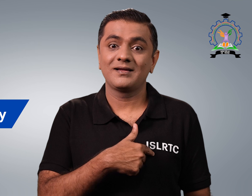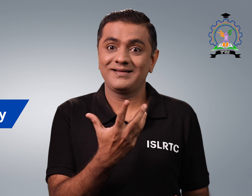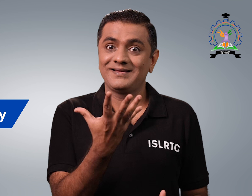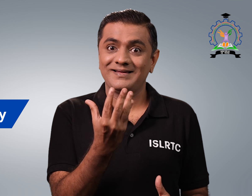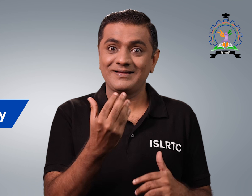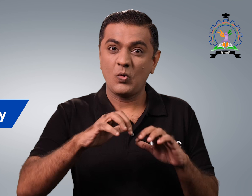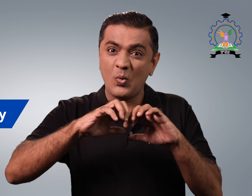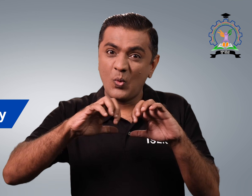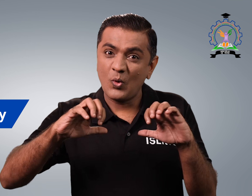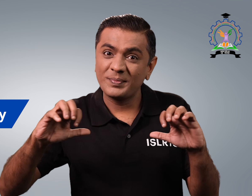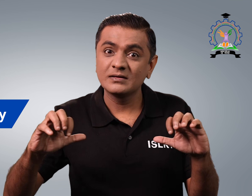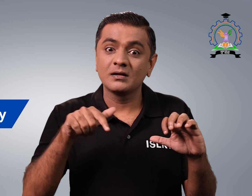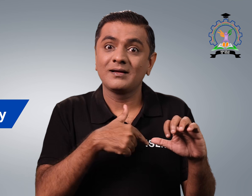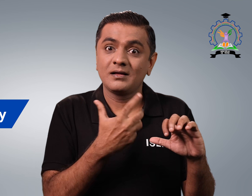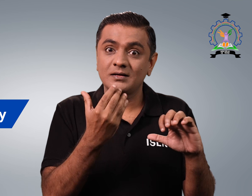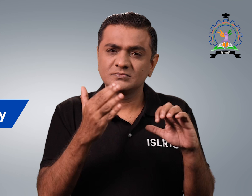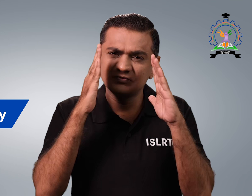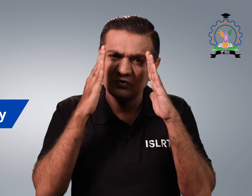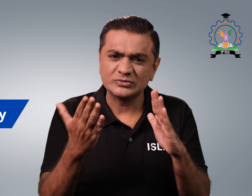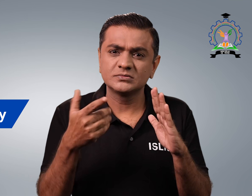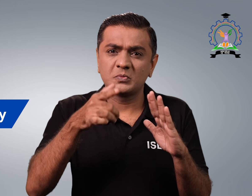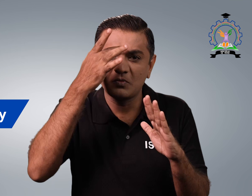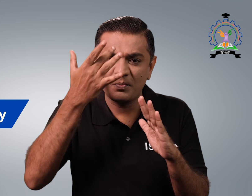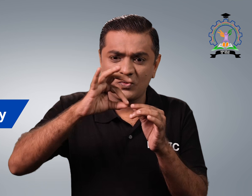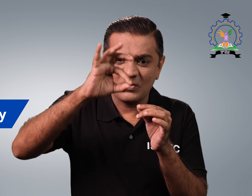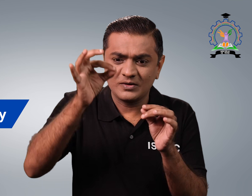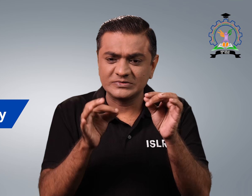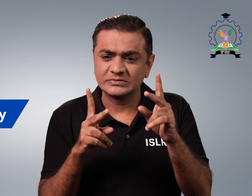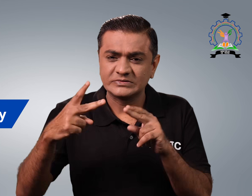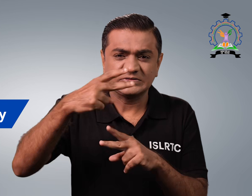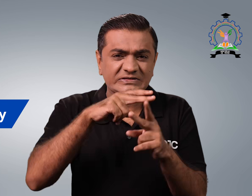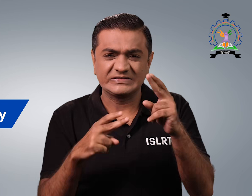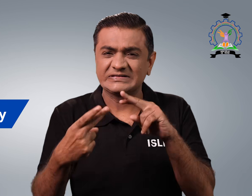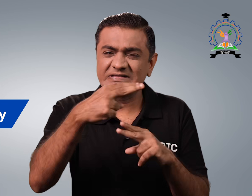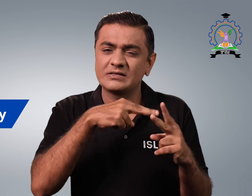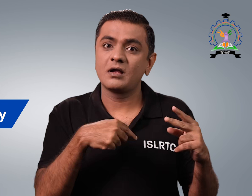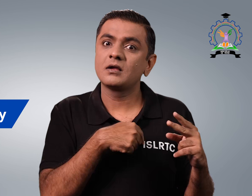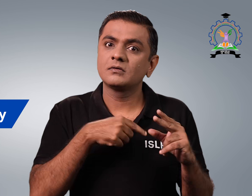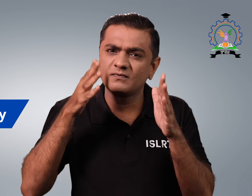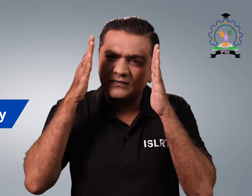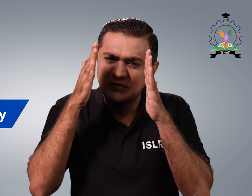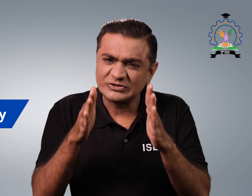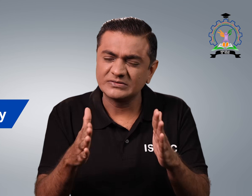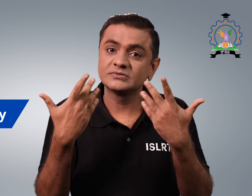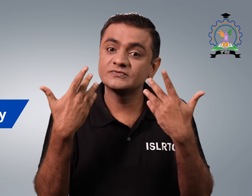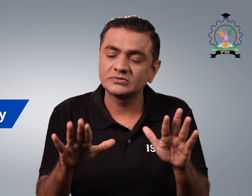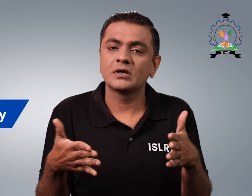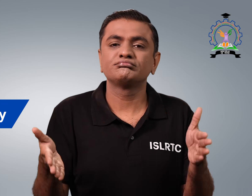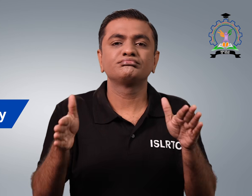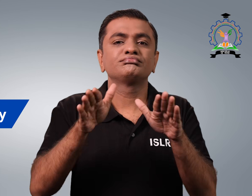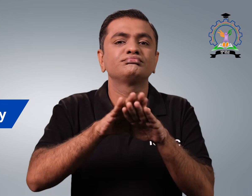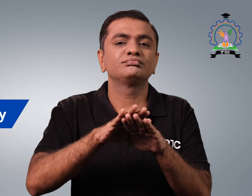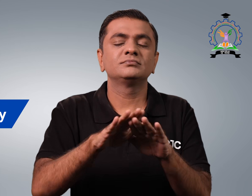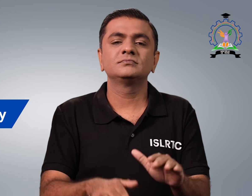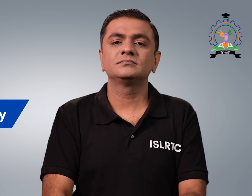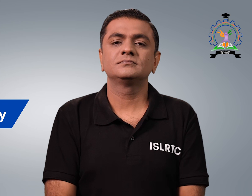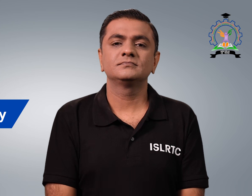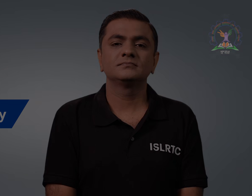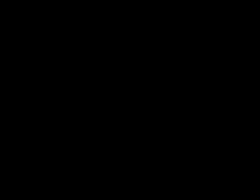It is a medical procedure where doctors open the chest to treat parts of the heart. After the surgery, the chest is closed and sewn up.